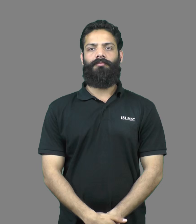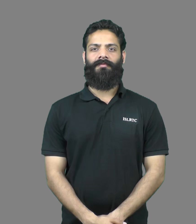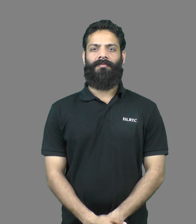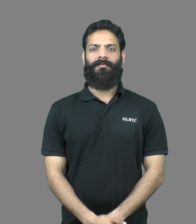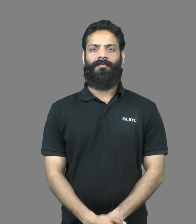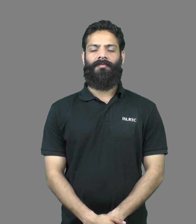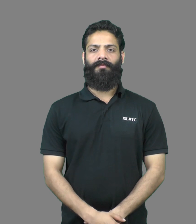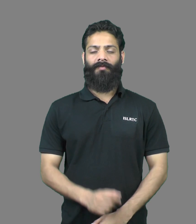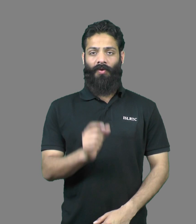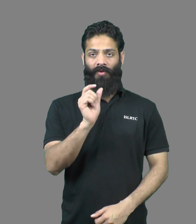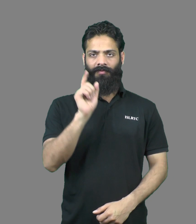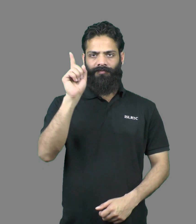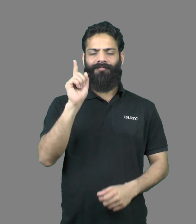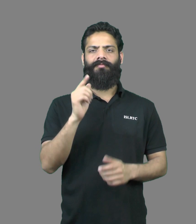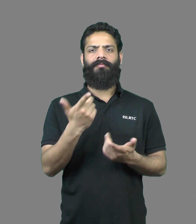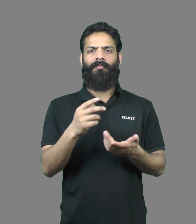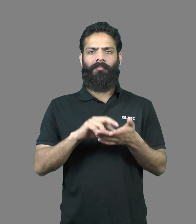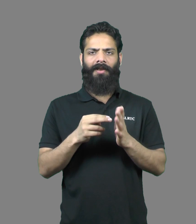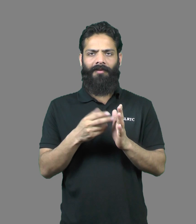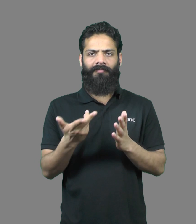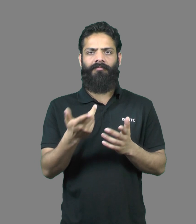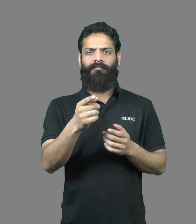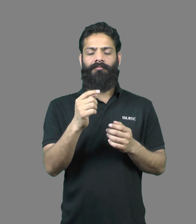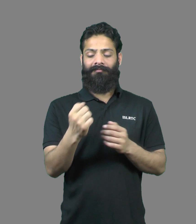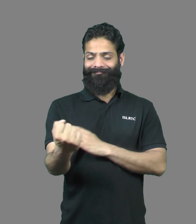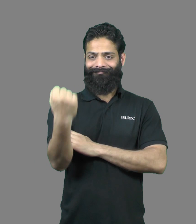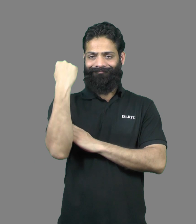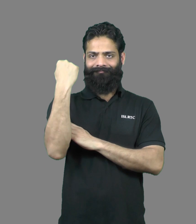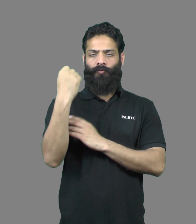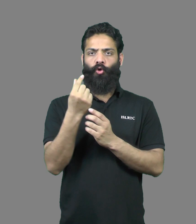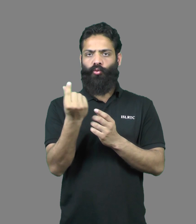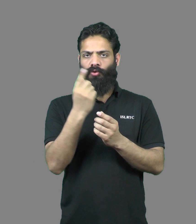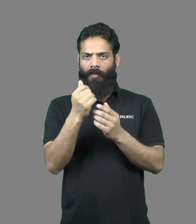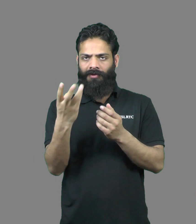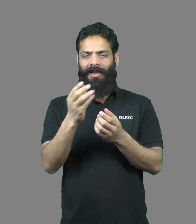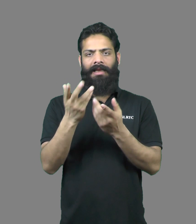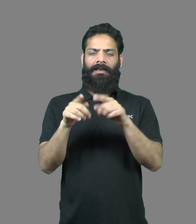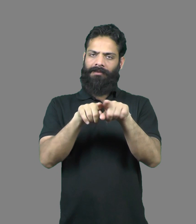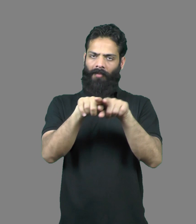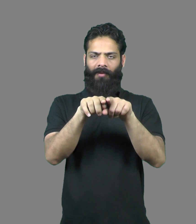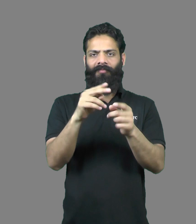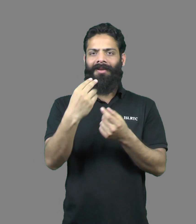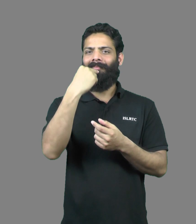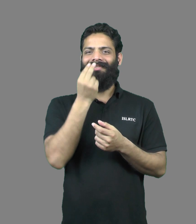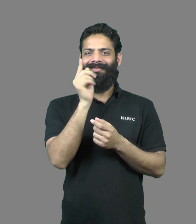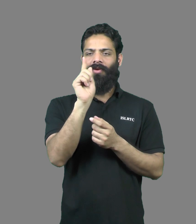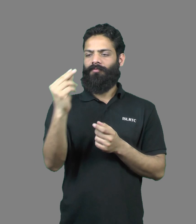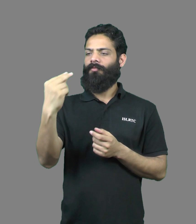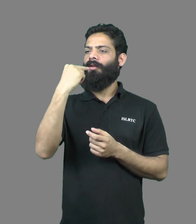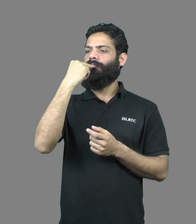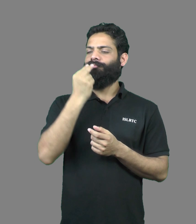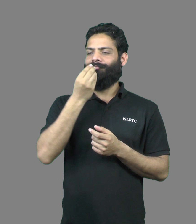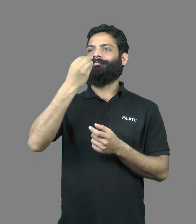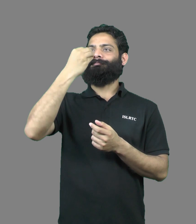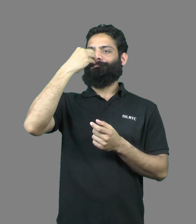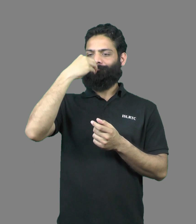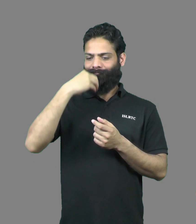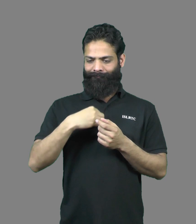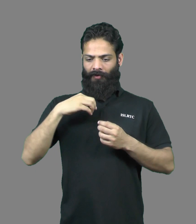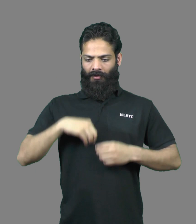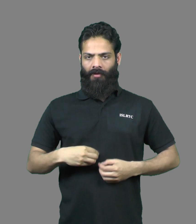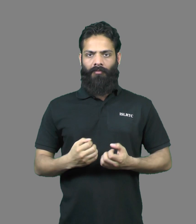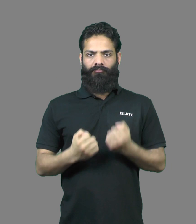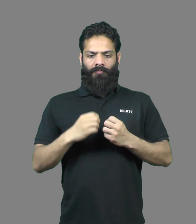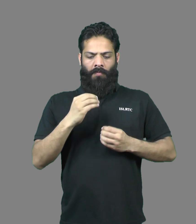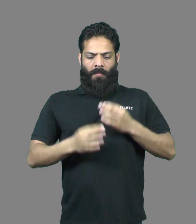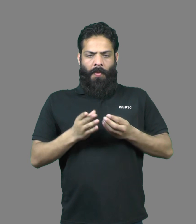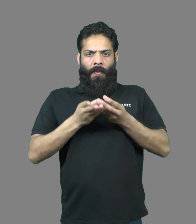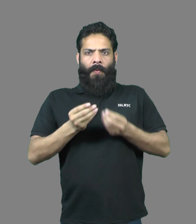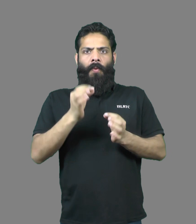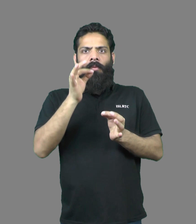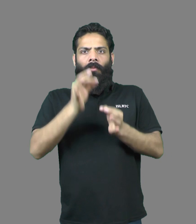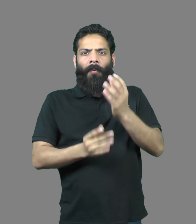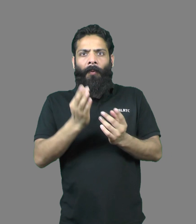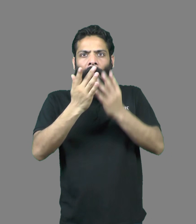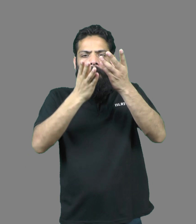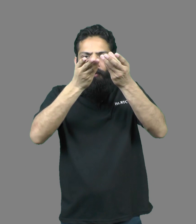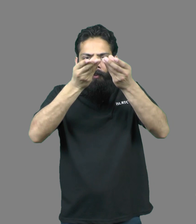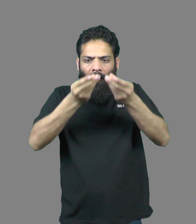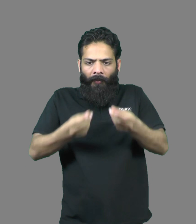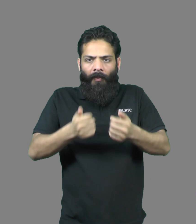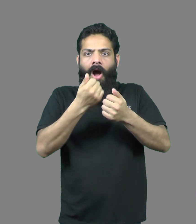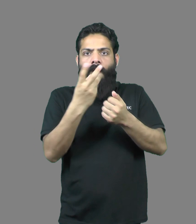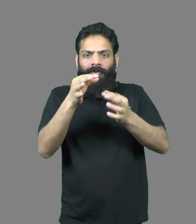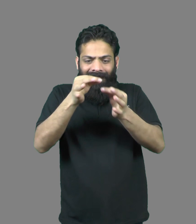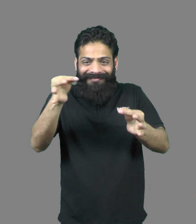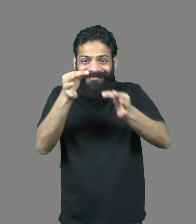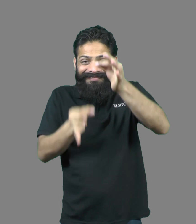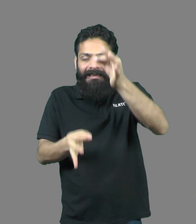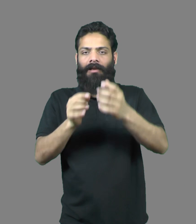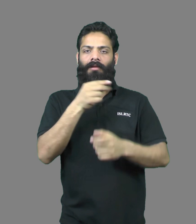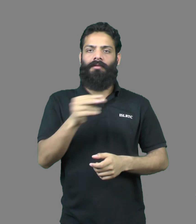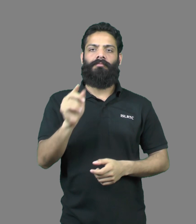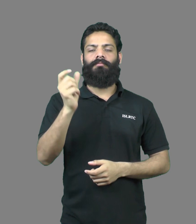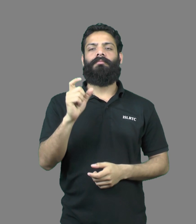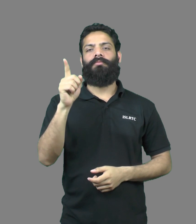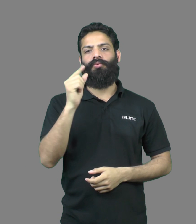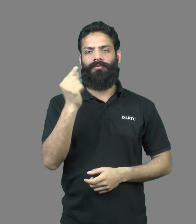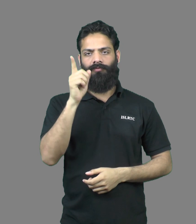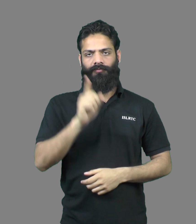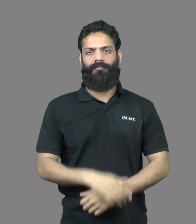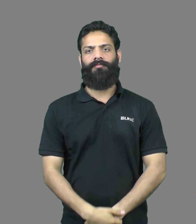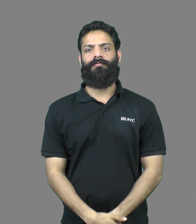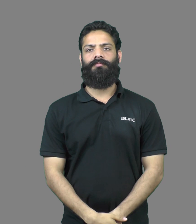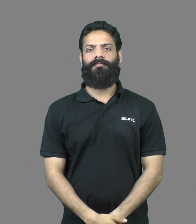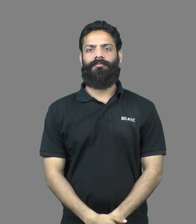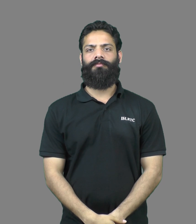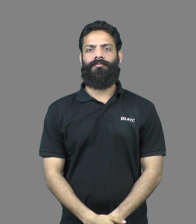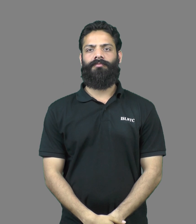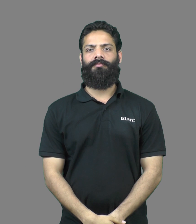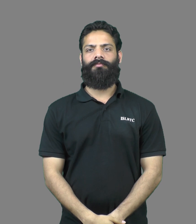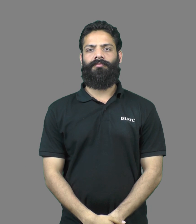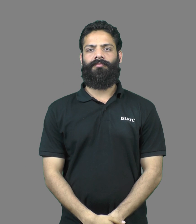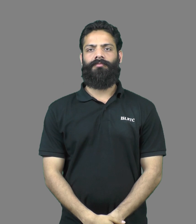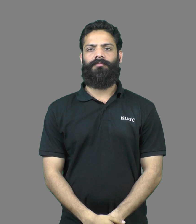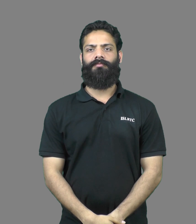Calorific Value